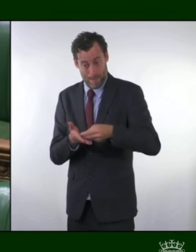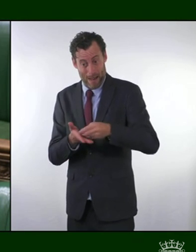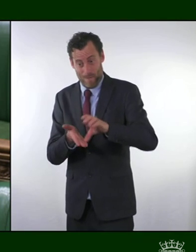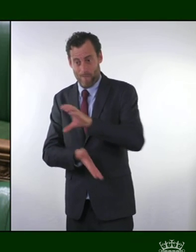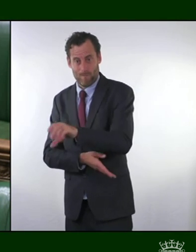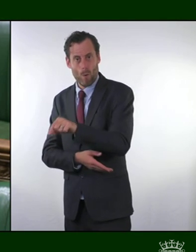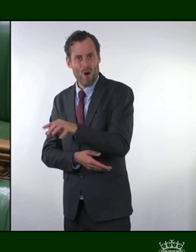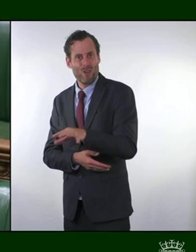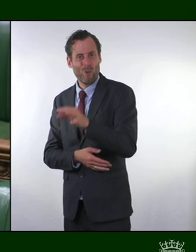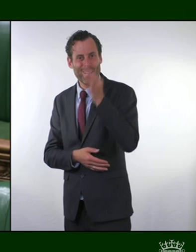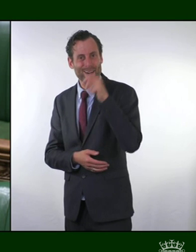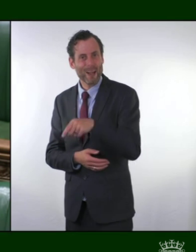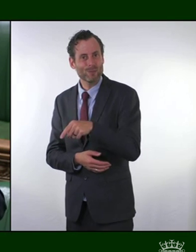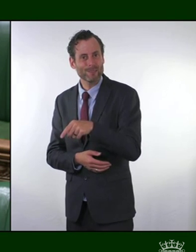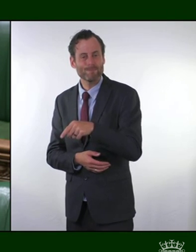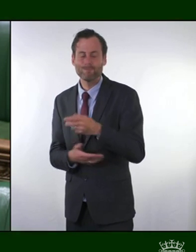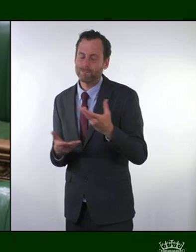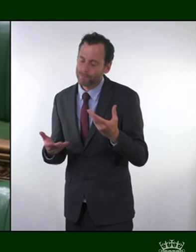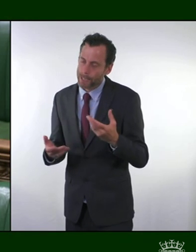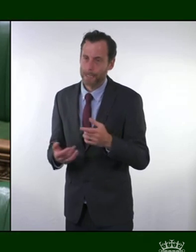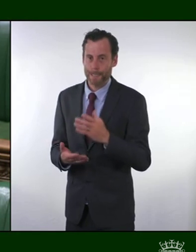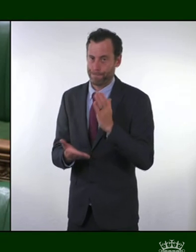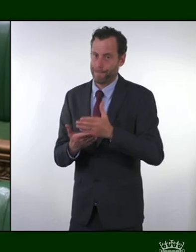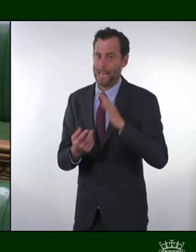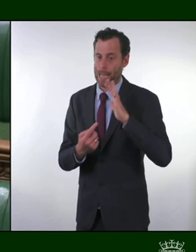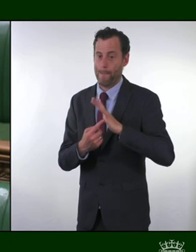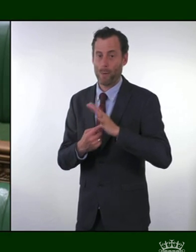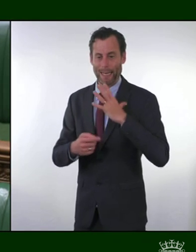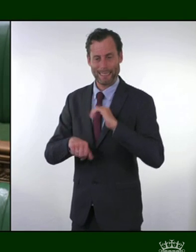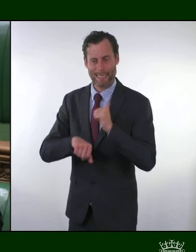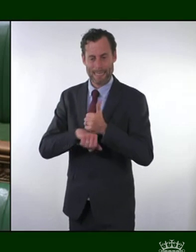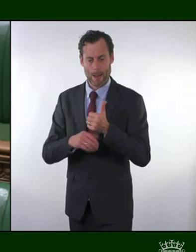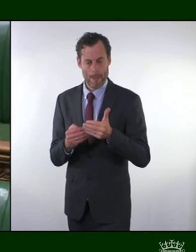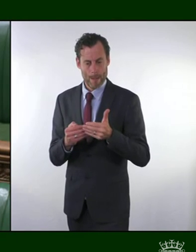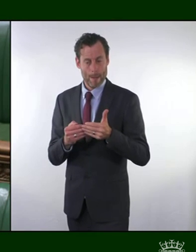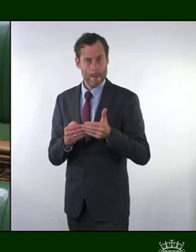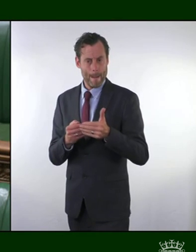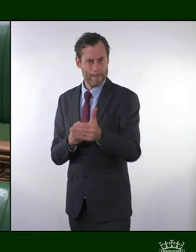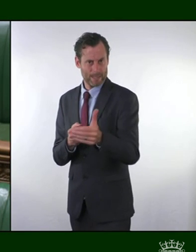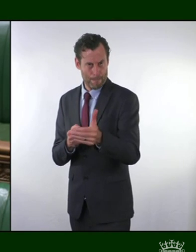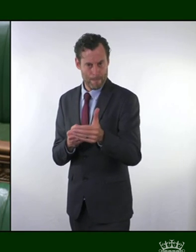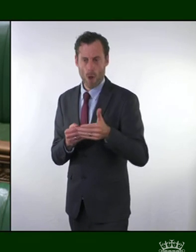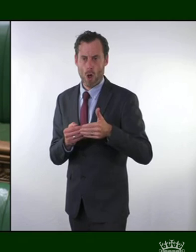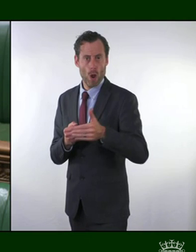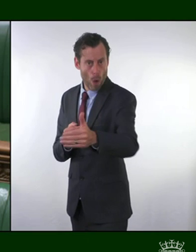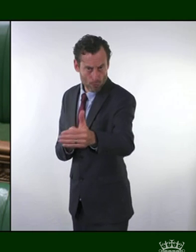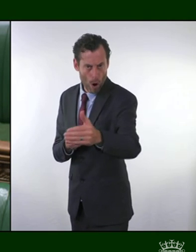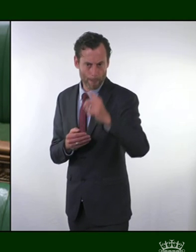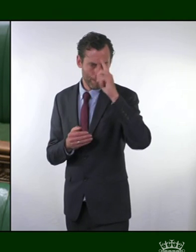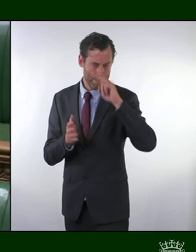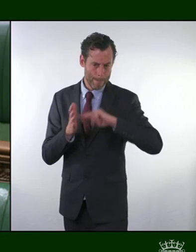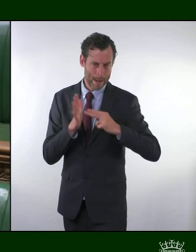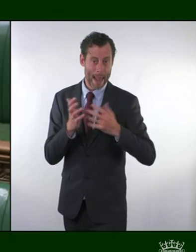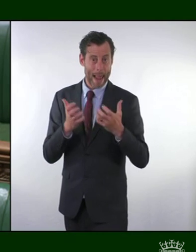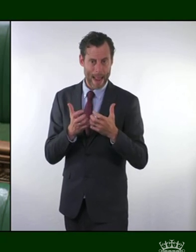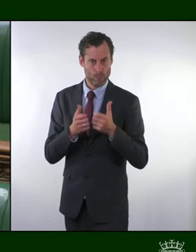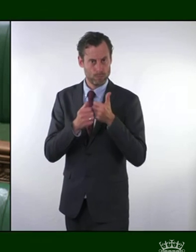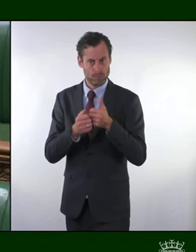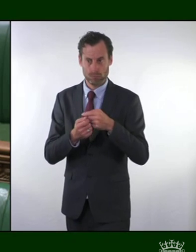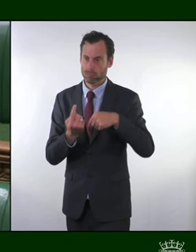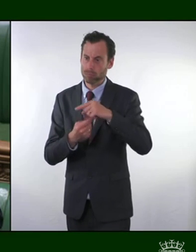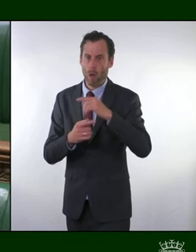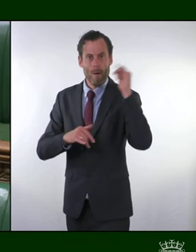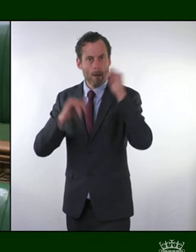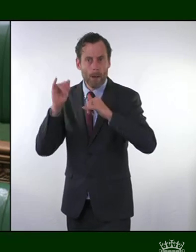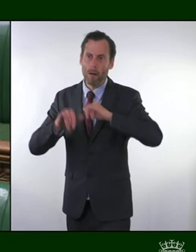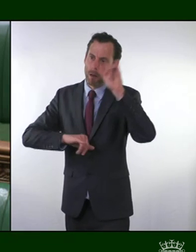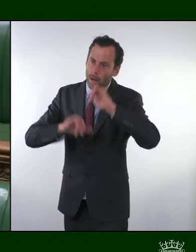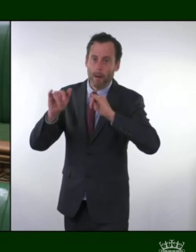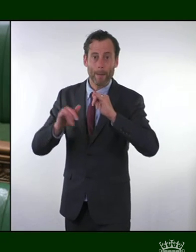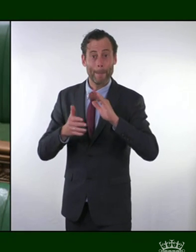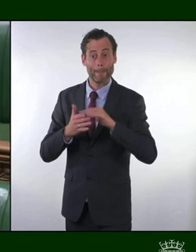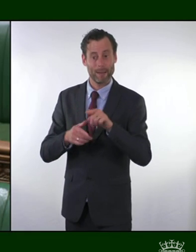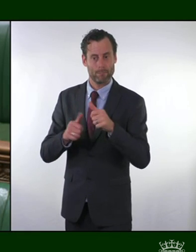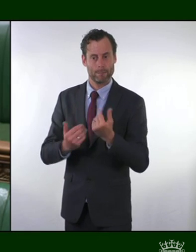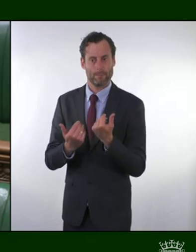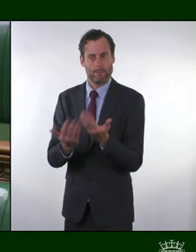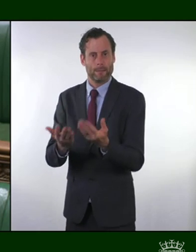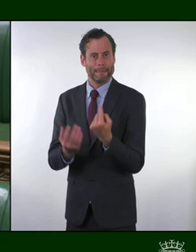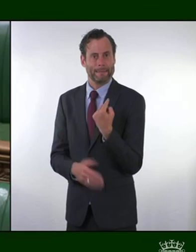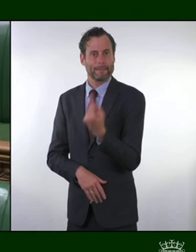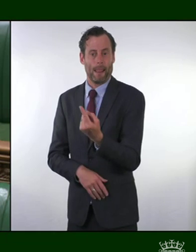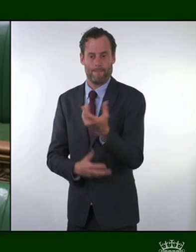The most important thing is to get a medium and long-term solution that enables airlines to start flying again, so that Luton council can get the revenue it needs.